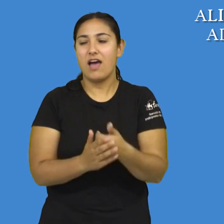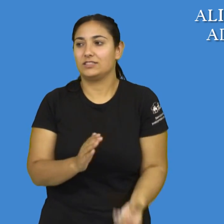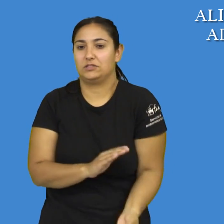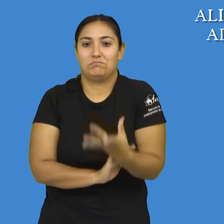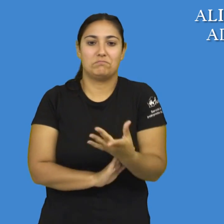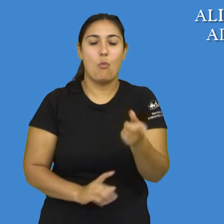crear